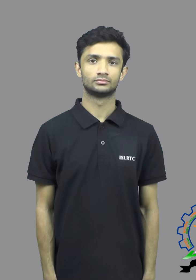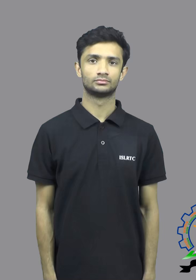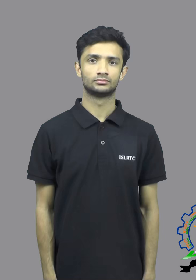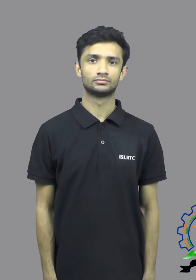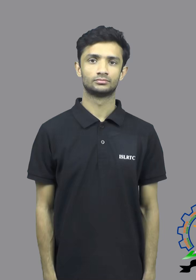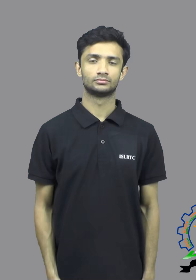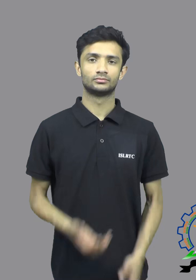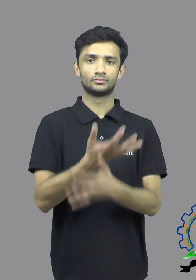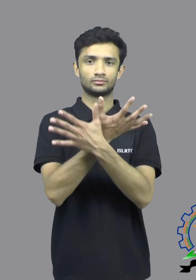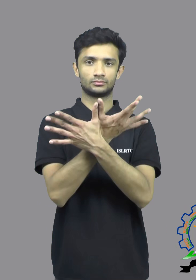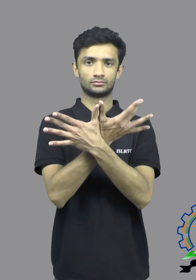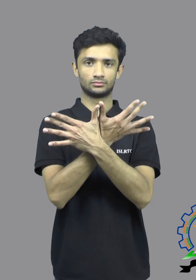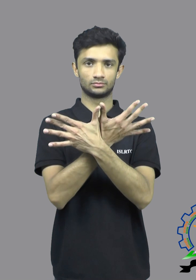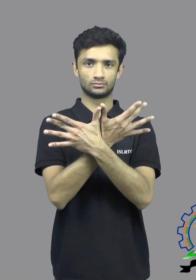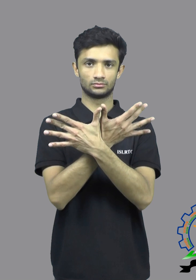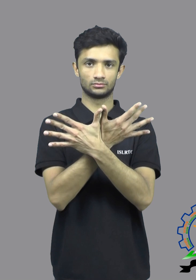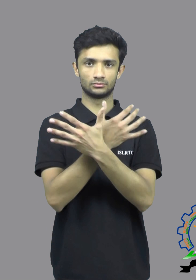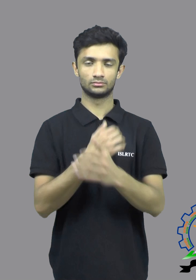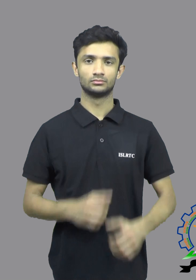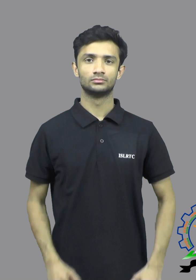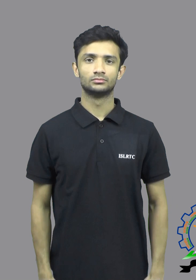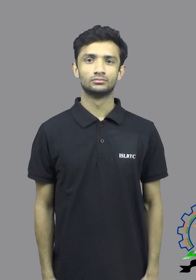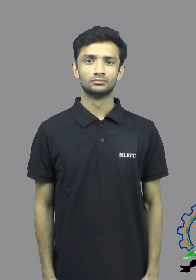Albania